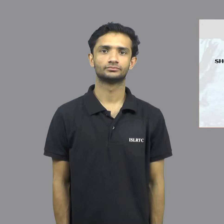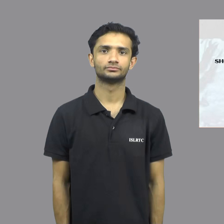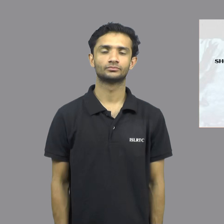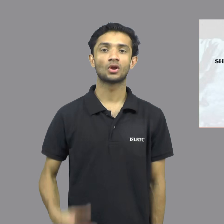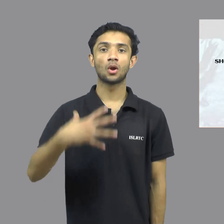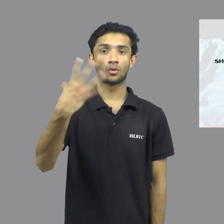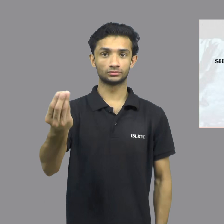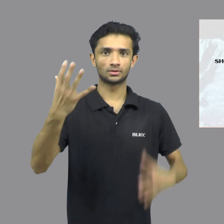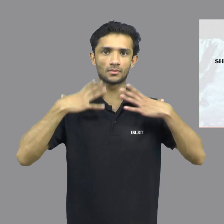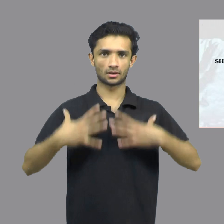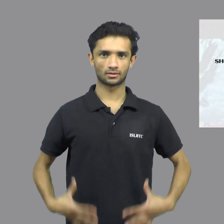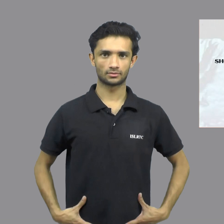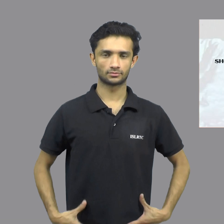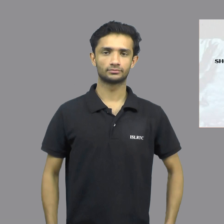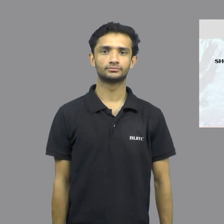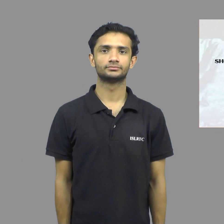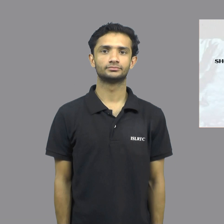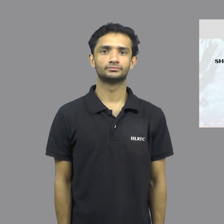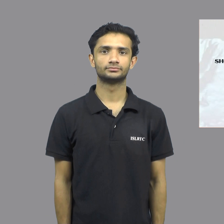External Body Parts Sign